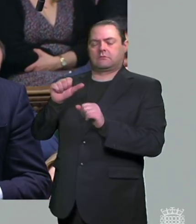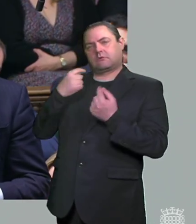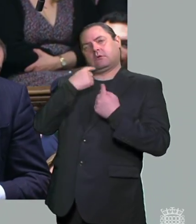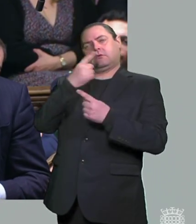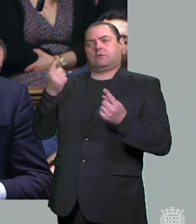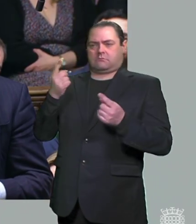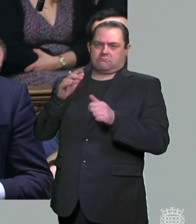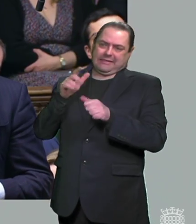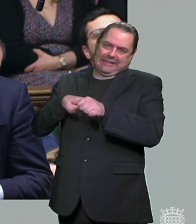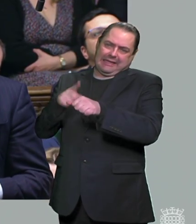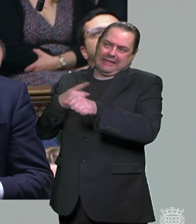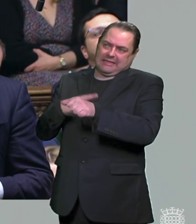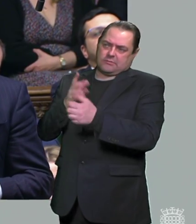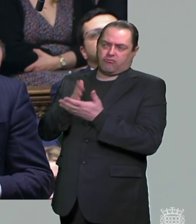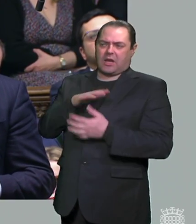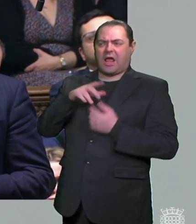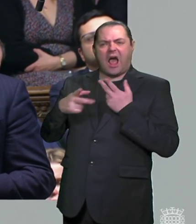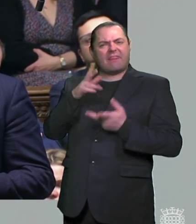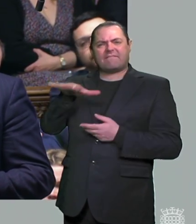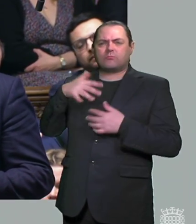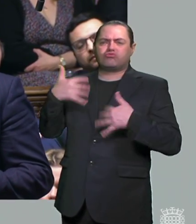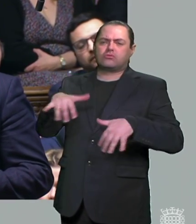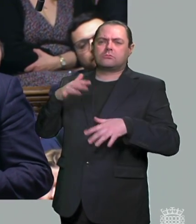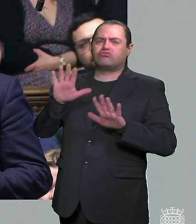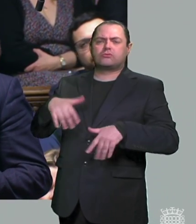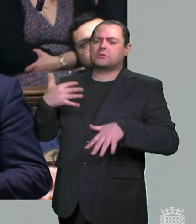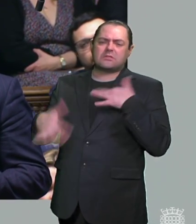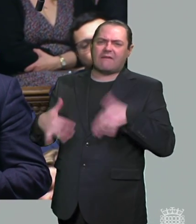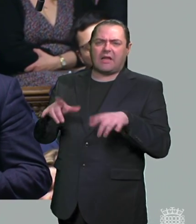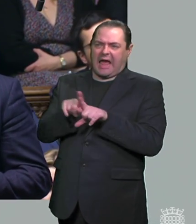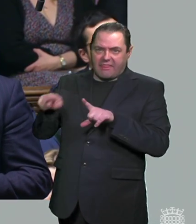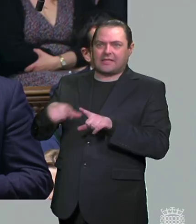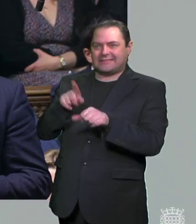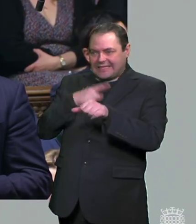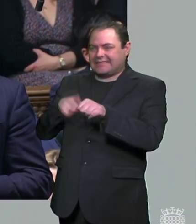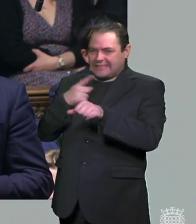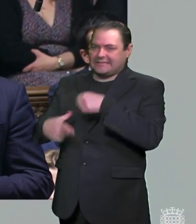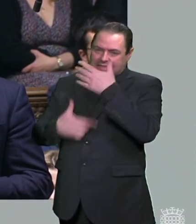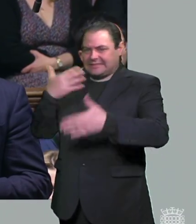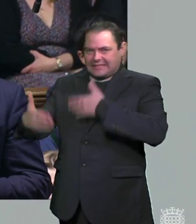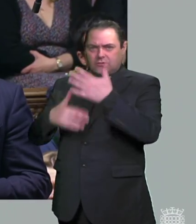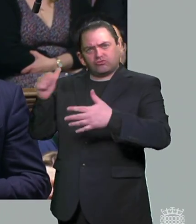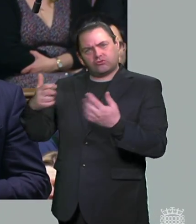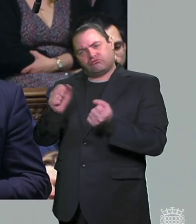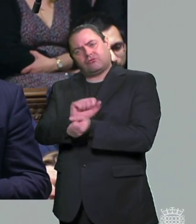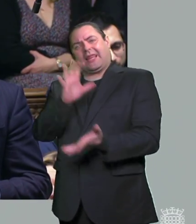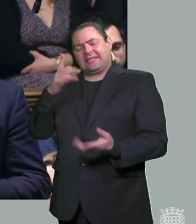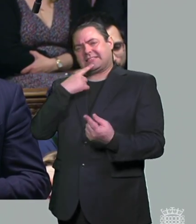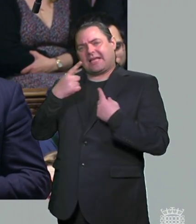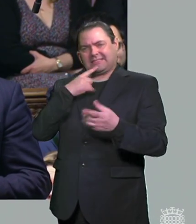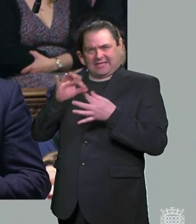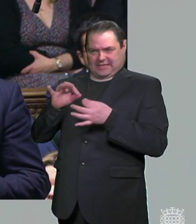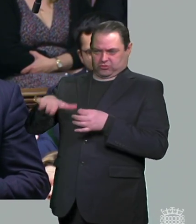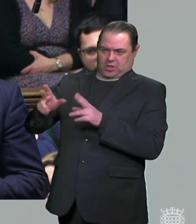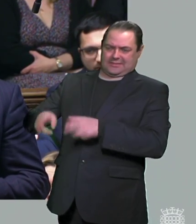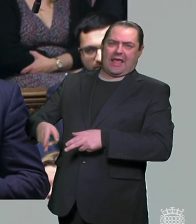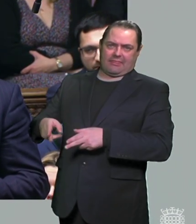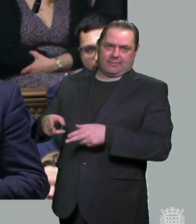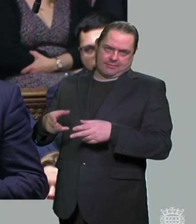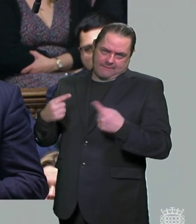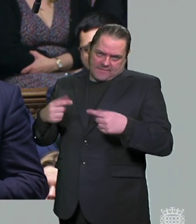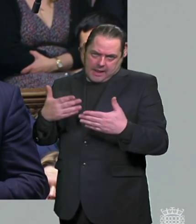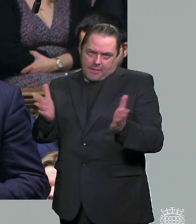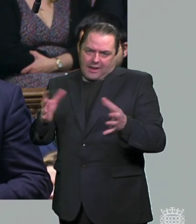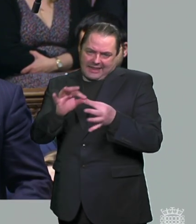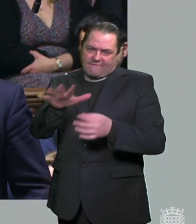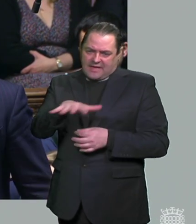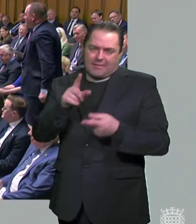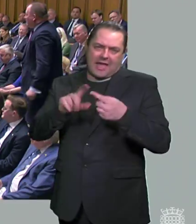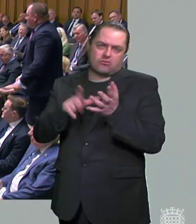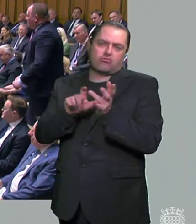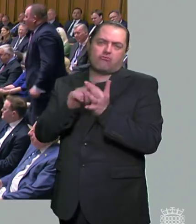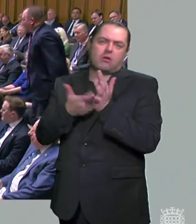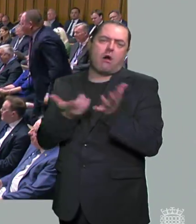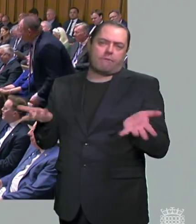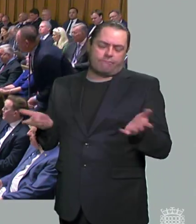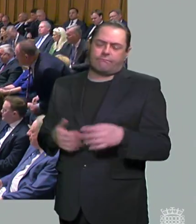Does the Prime Minister agree that other families should not have to suffer as the Russell family have suffered, and that data relevant to the death of a child should be more readily available both to families and to the coroner service?